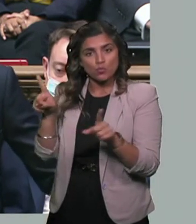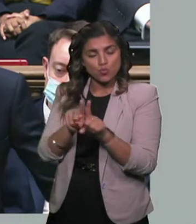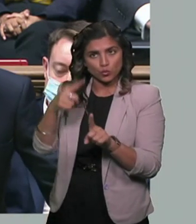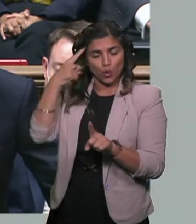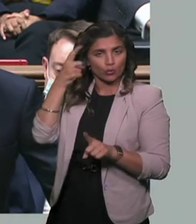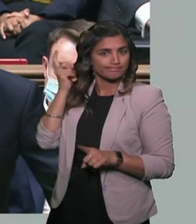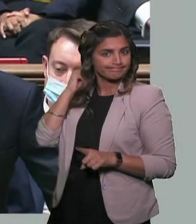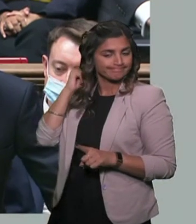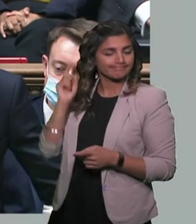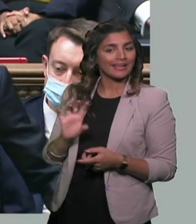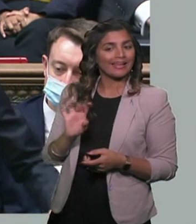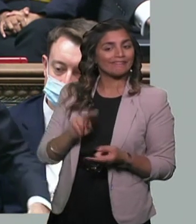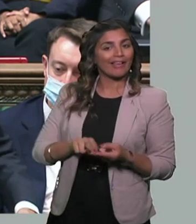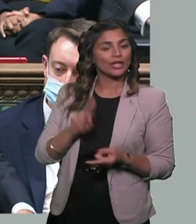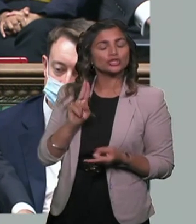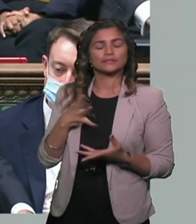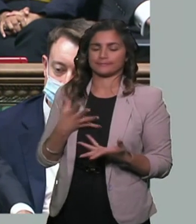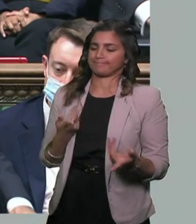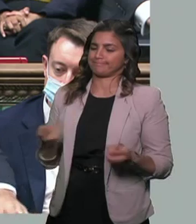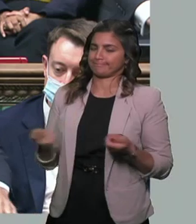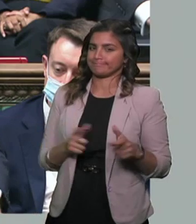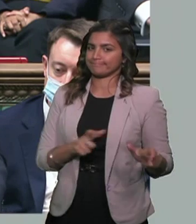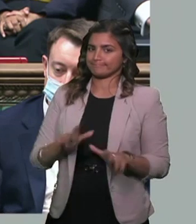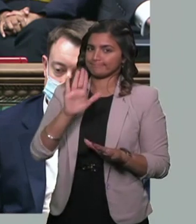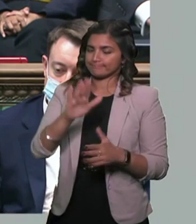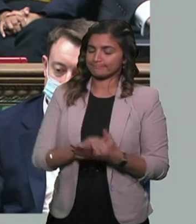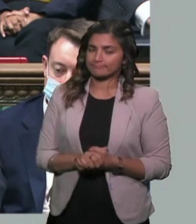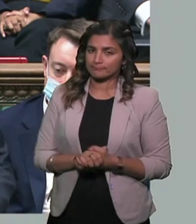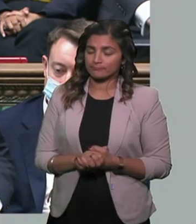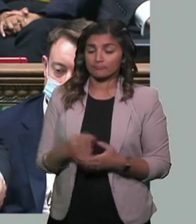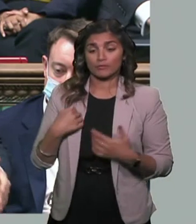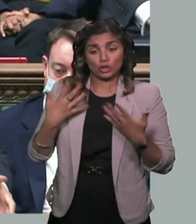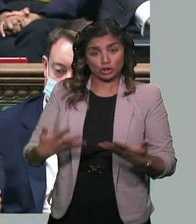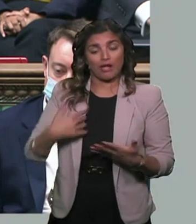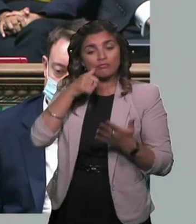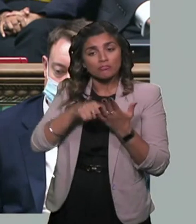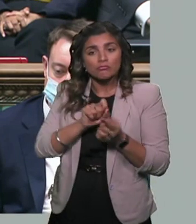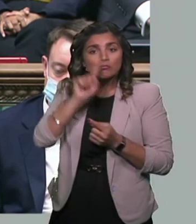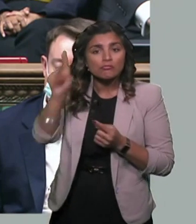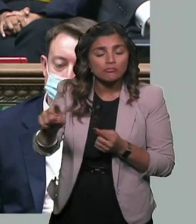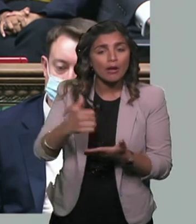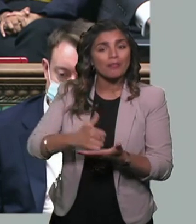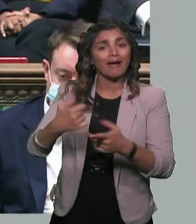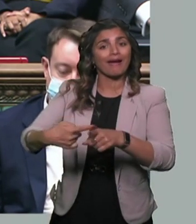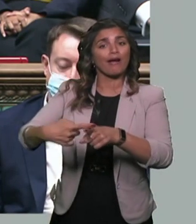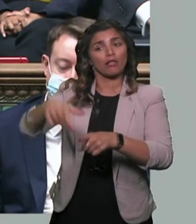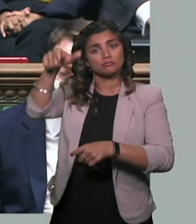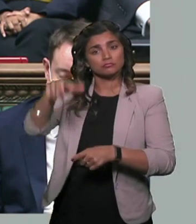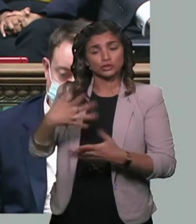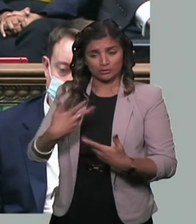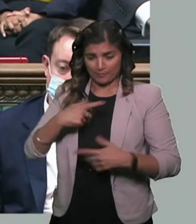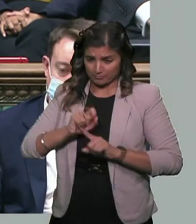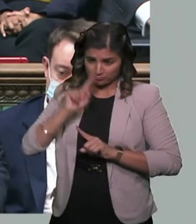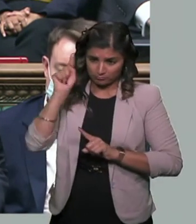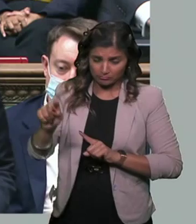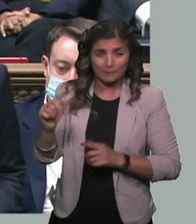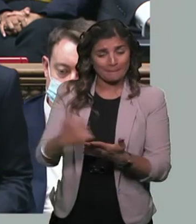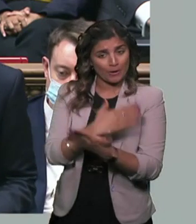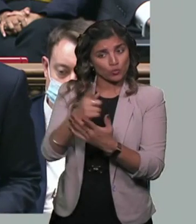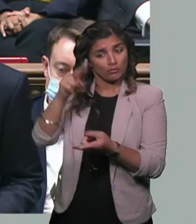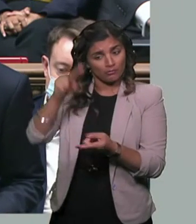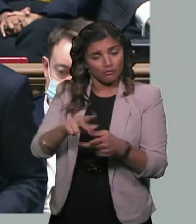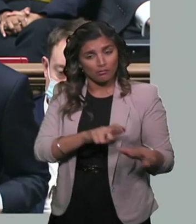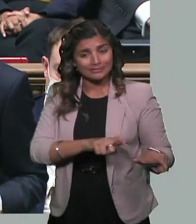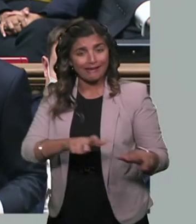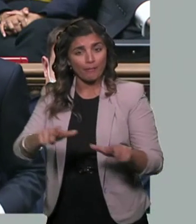Finally, I have written to the Governor of the Bank of England today to reaffirm the Bank’s remit to achieve low and stable inflation.